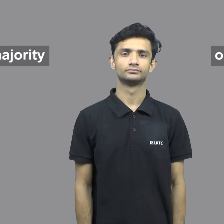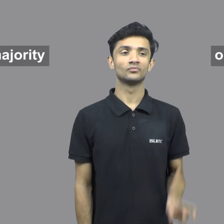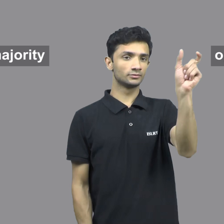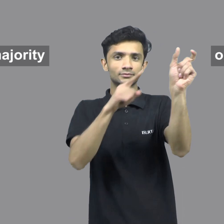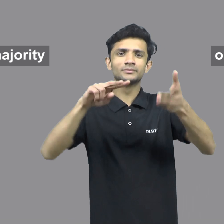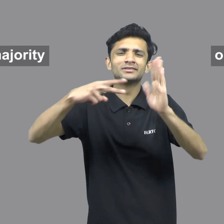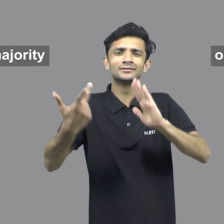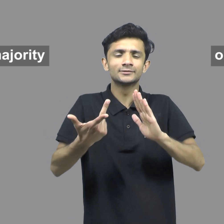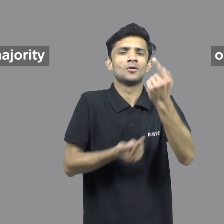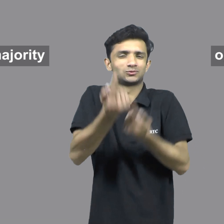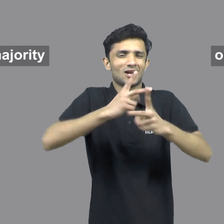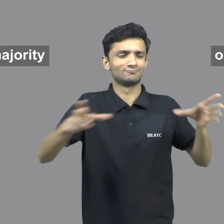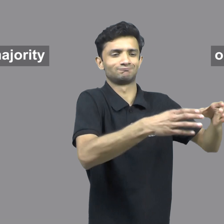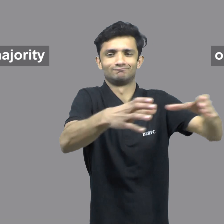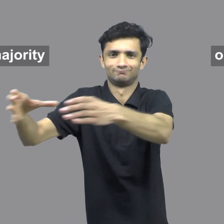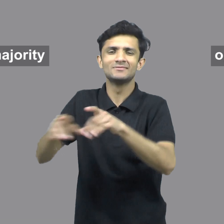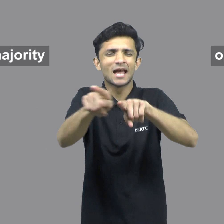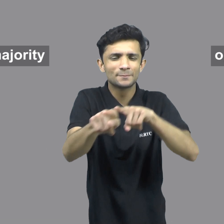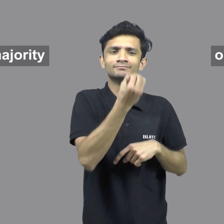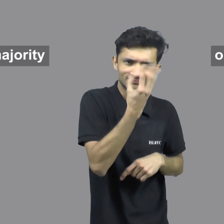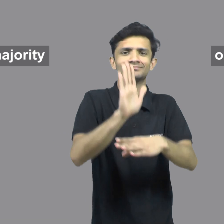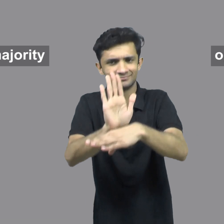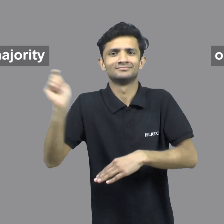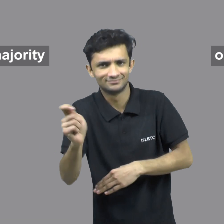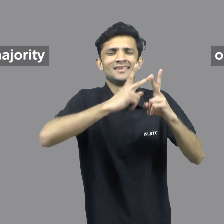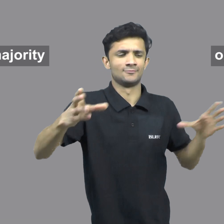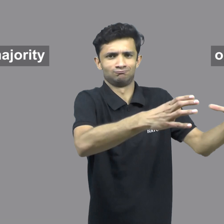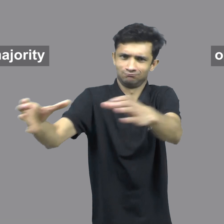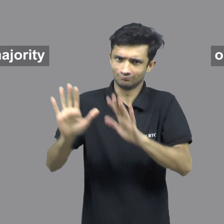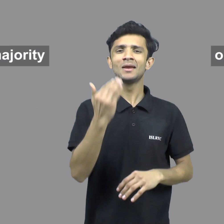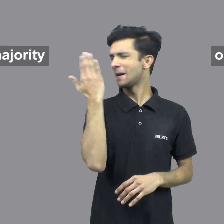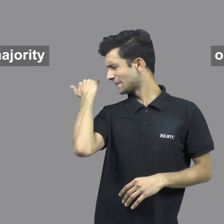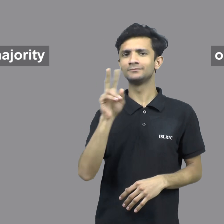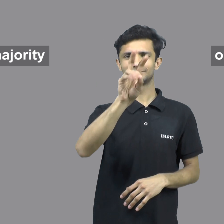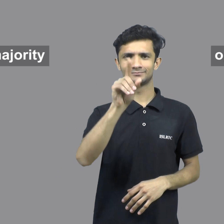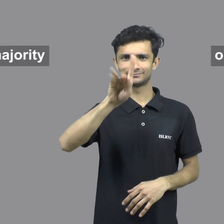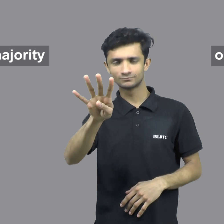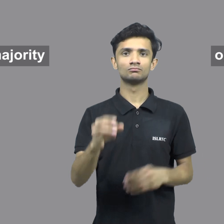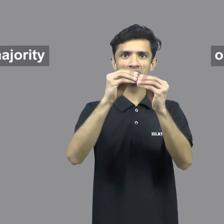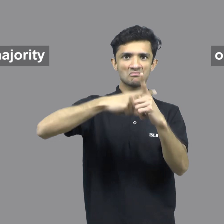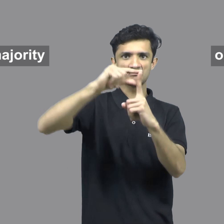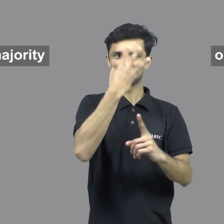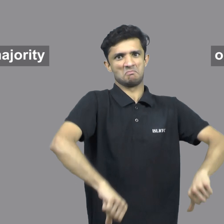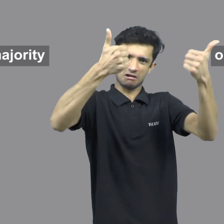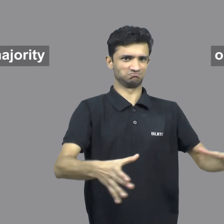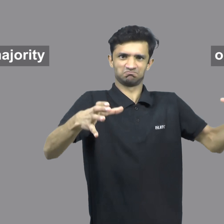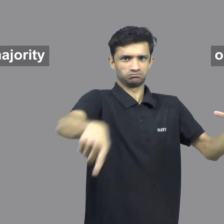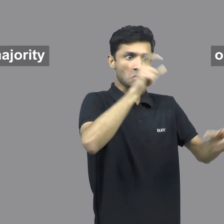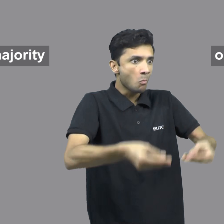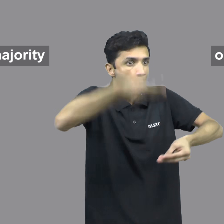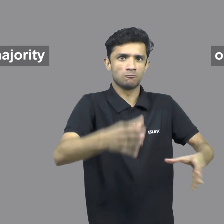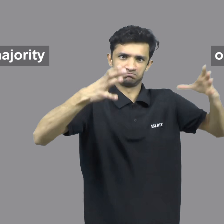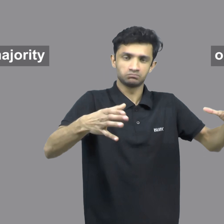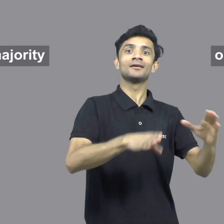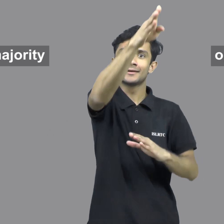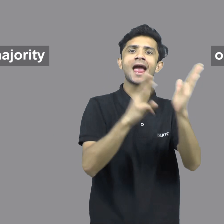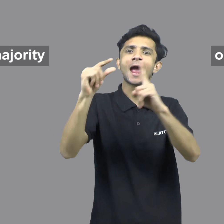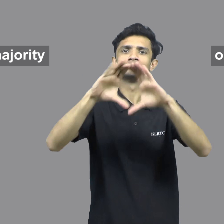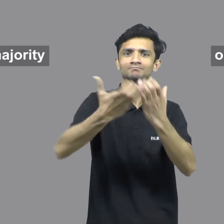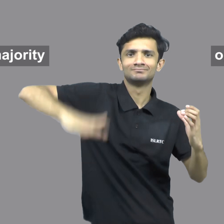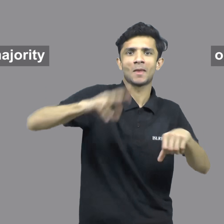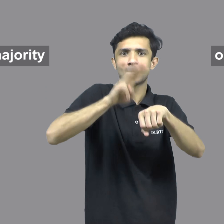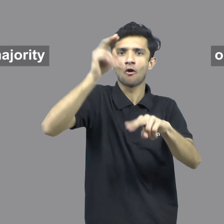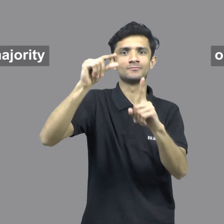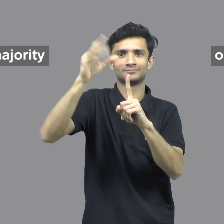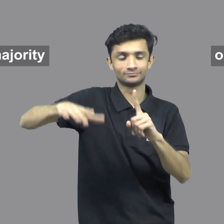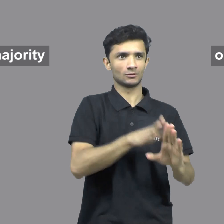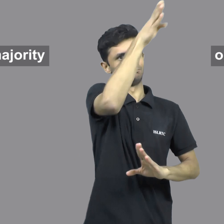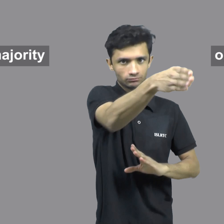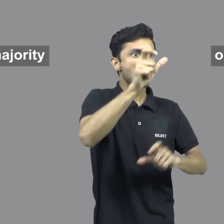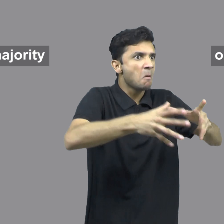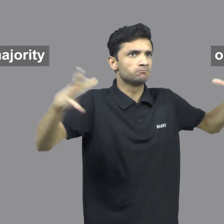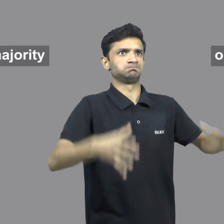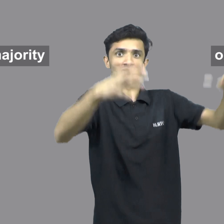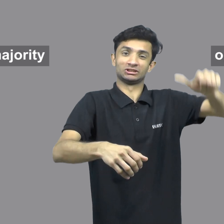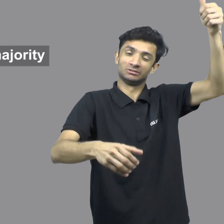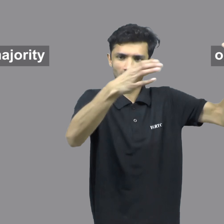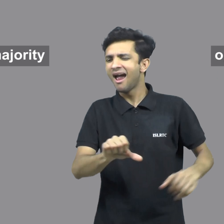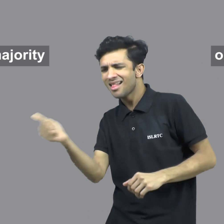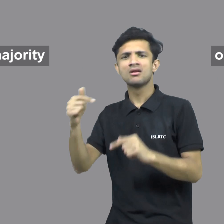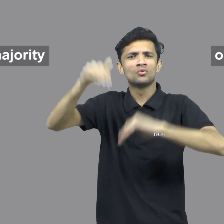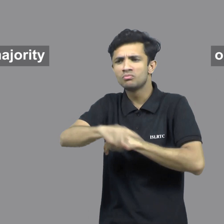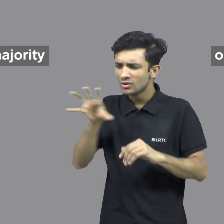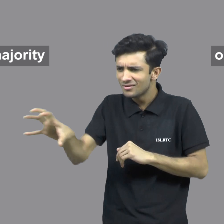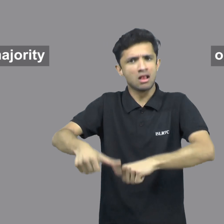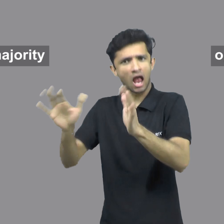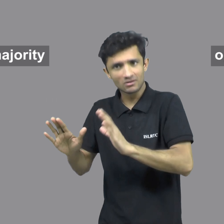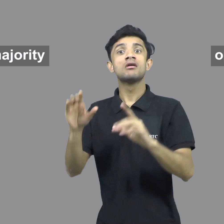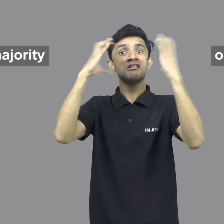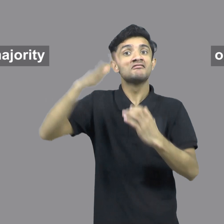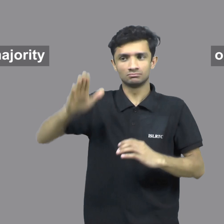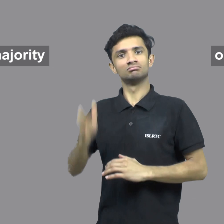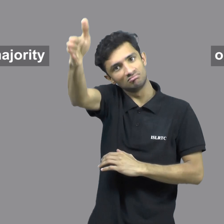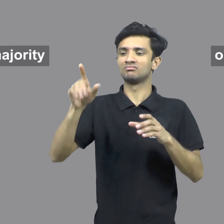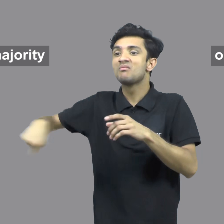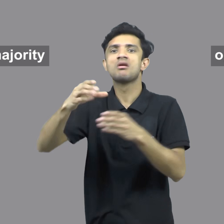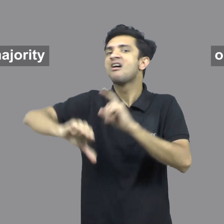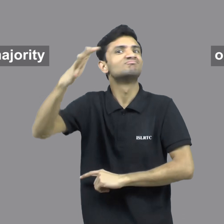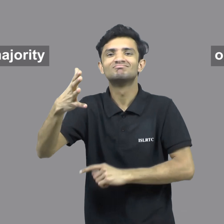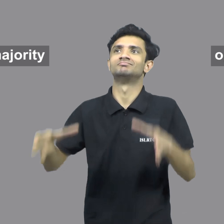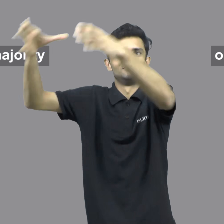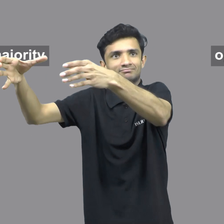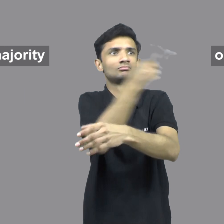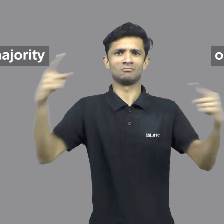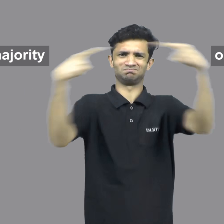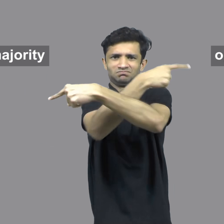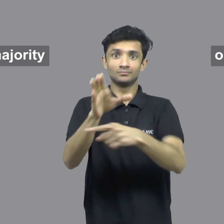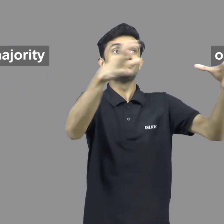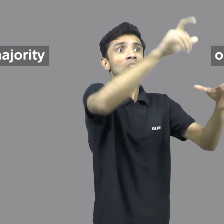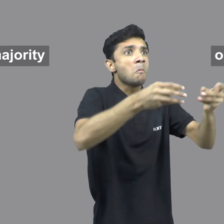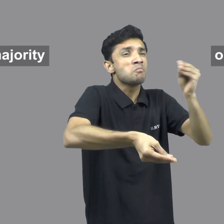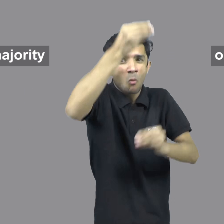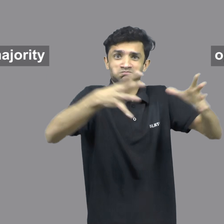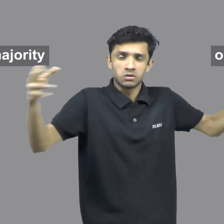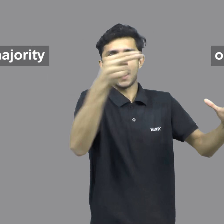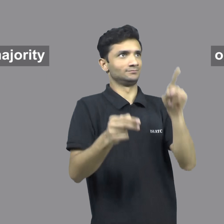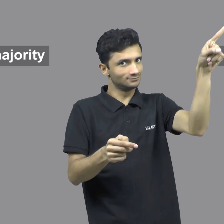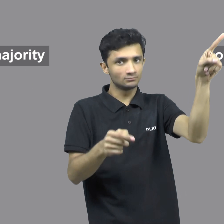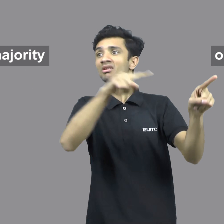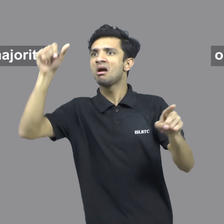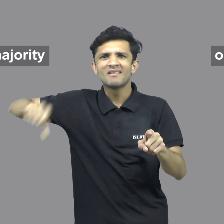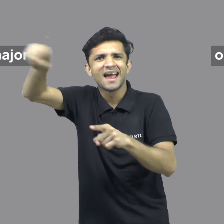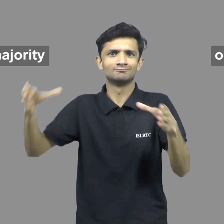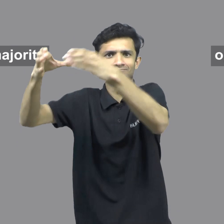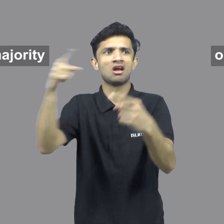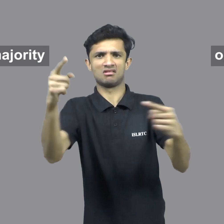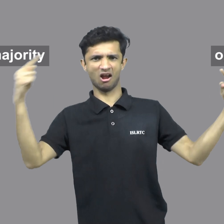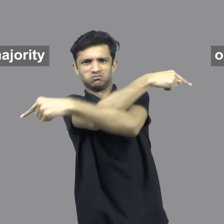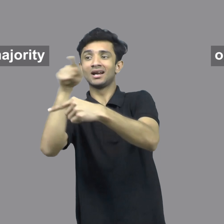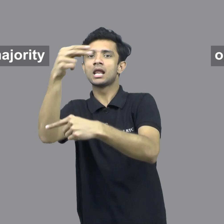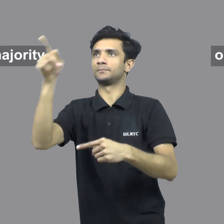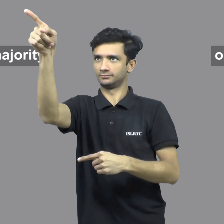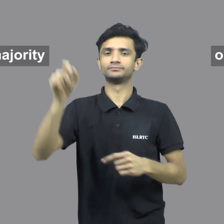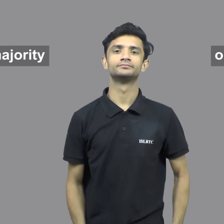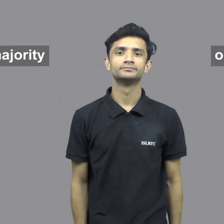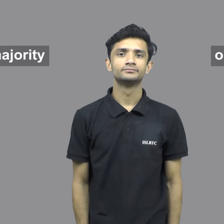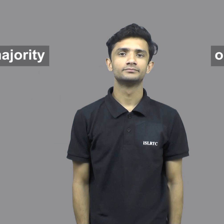Majority and Opposition